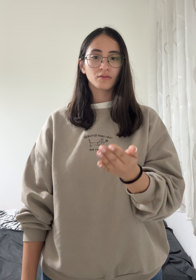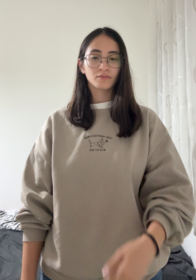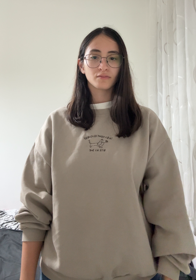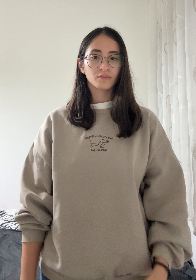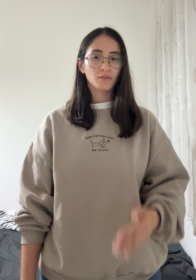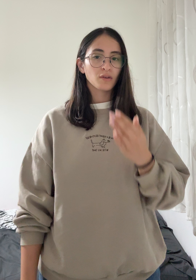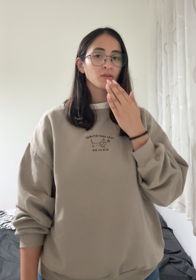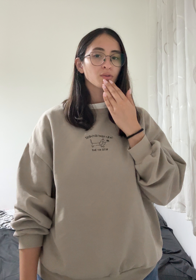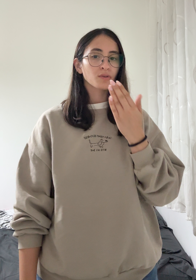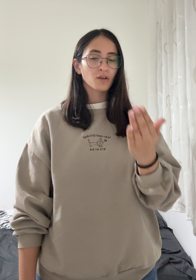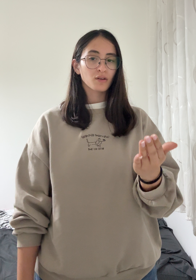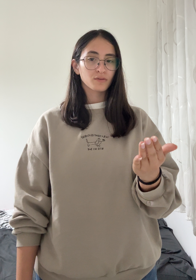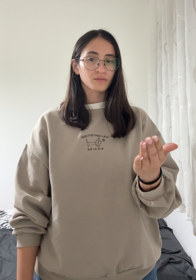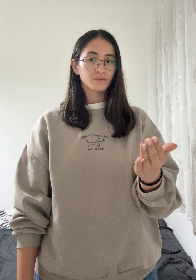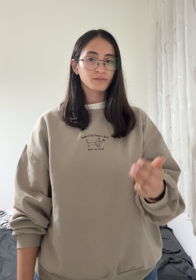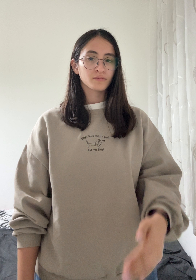תודה